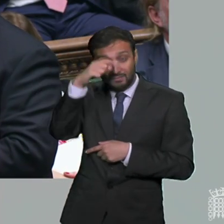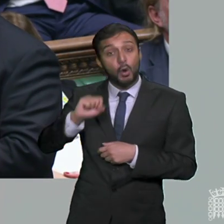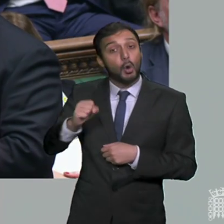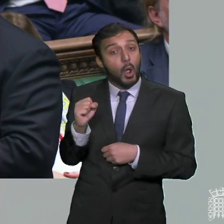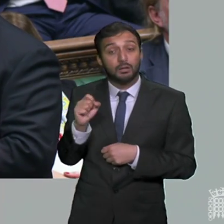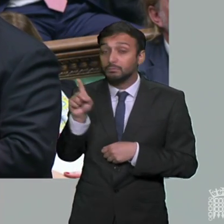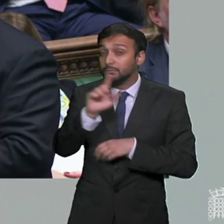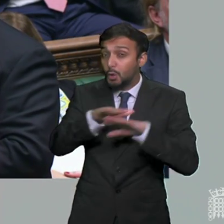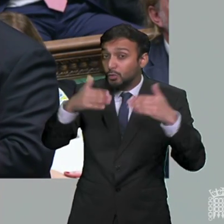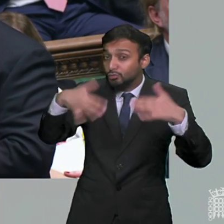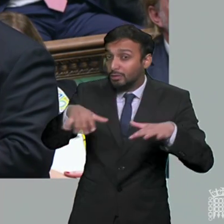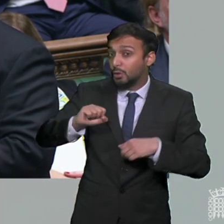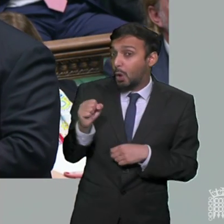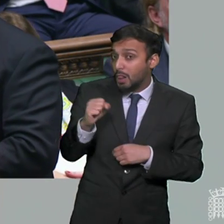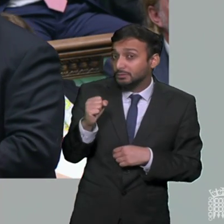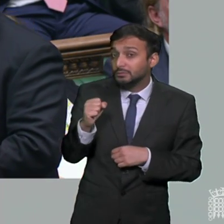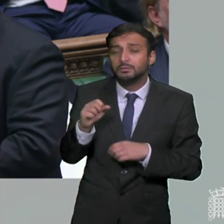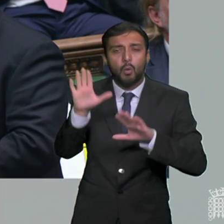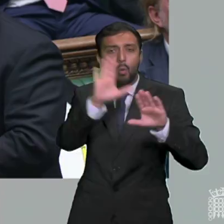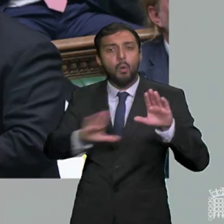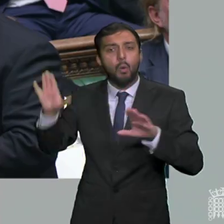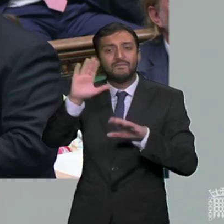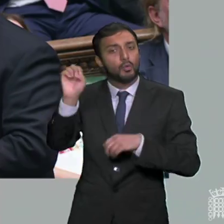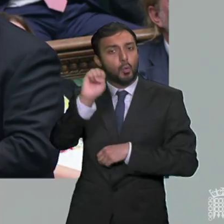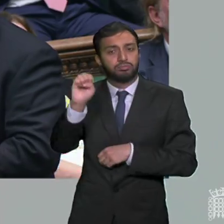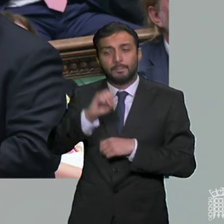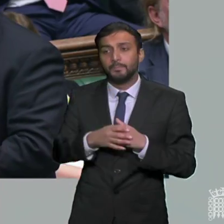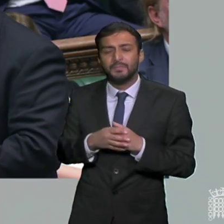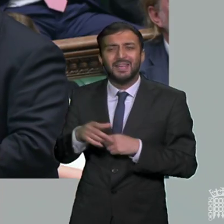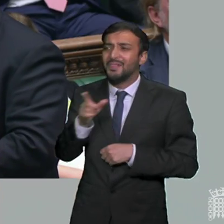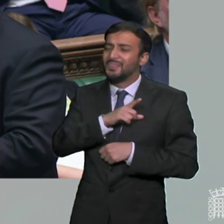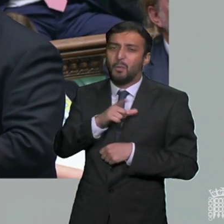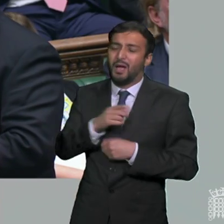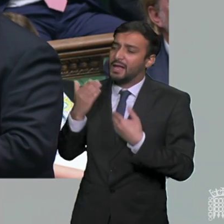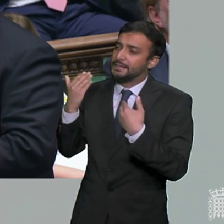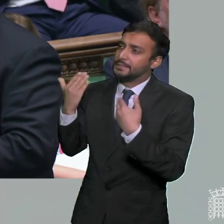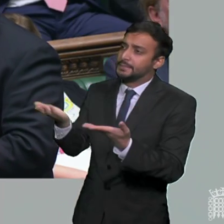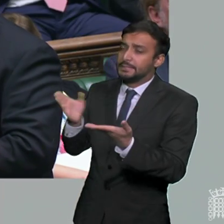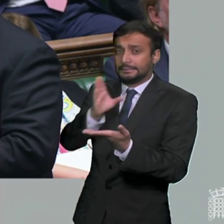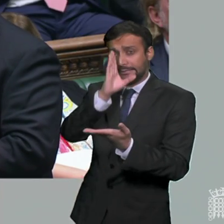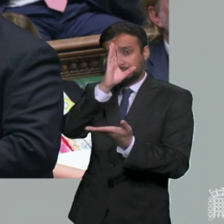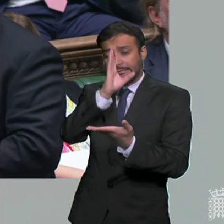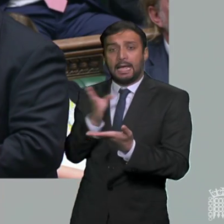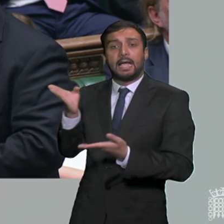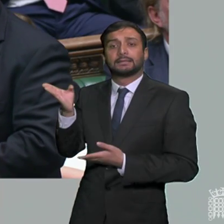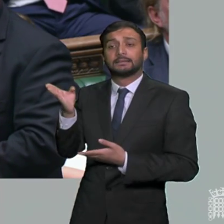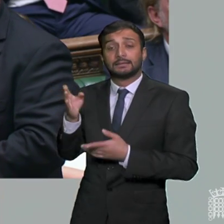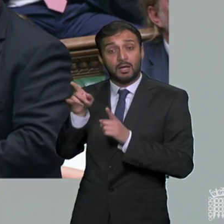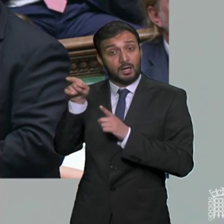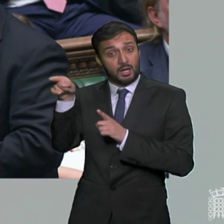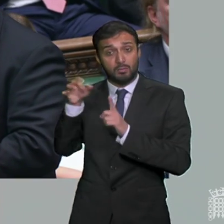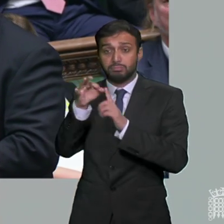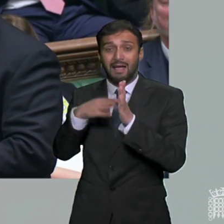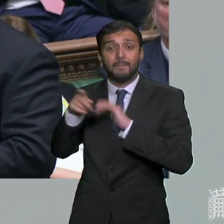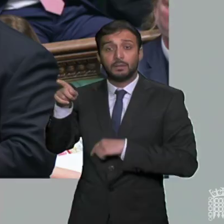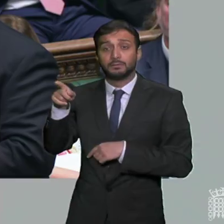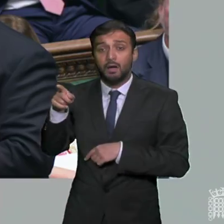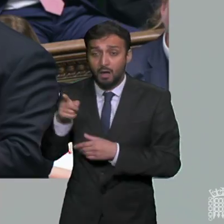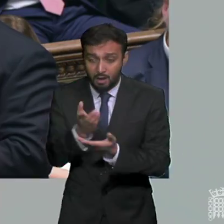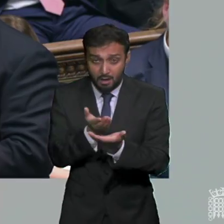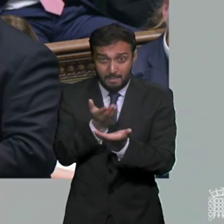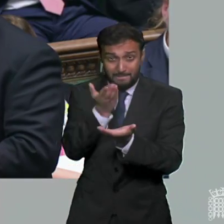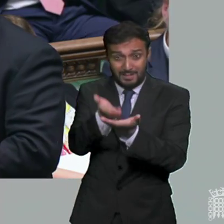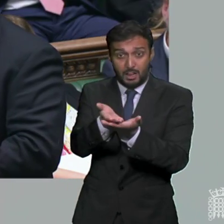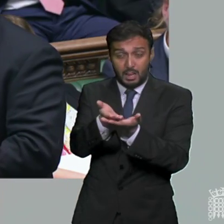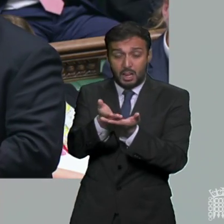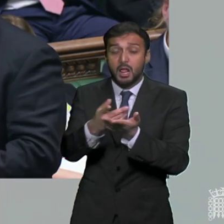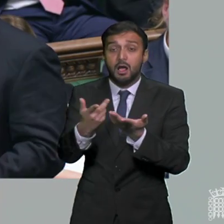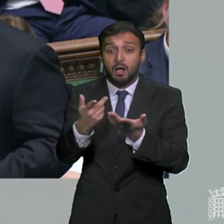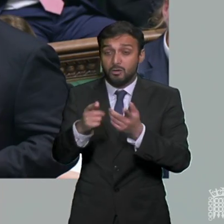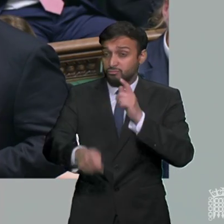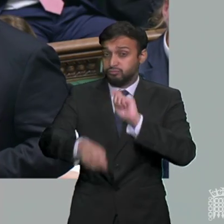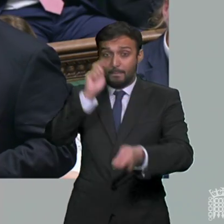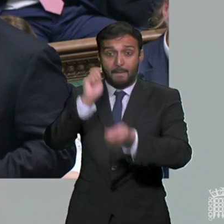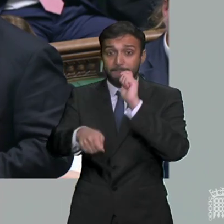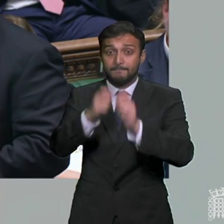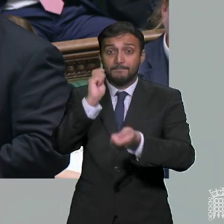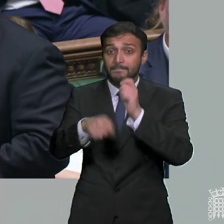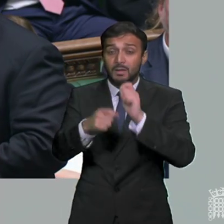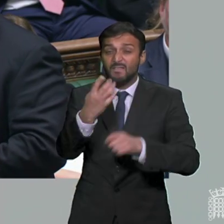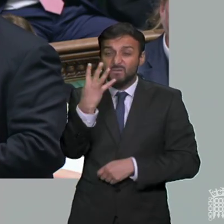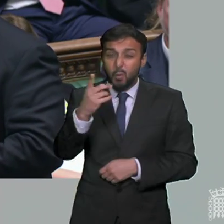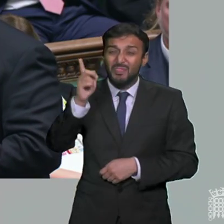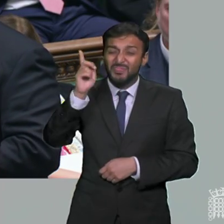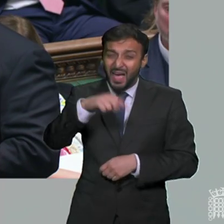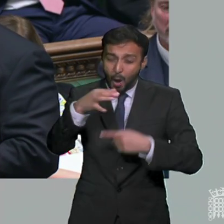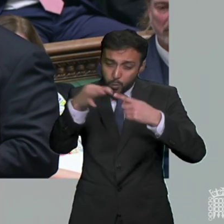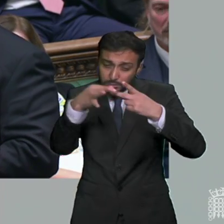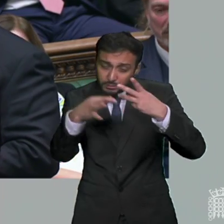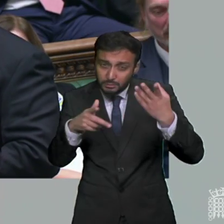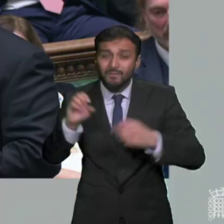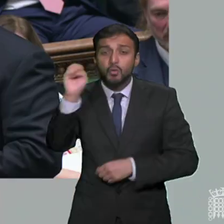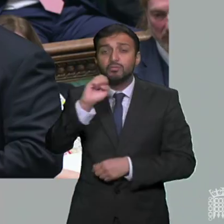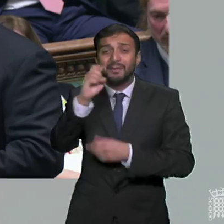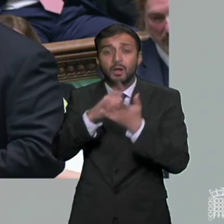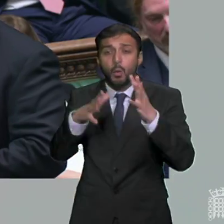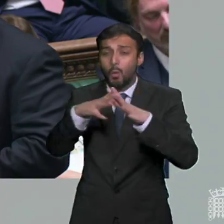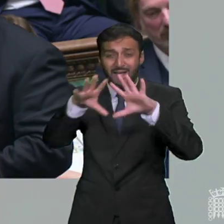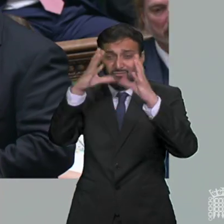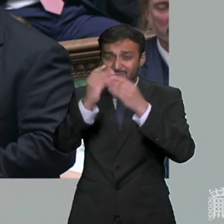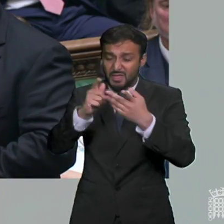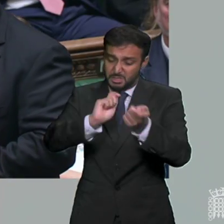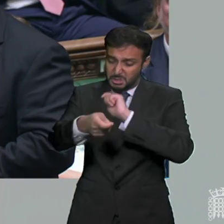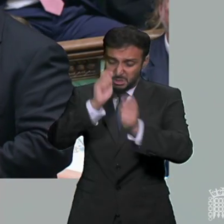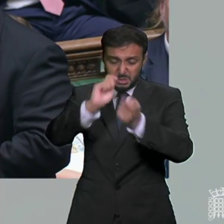That is why it is such a sad sight to watch this Prime Minister ram through a Bill that would rip up 4,000 pieces of European law—laws that protect workers’ rights, food standards and environmental protections.